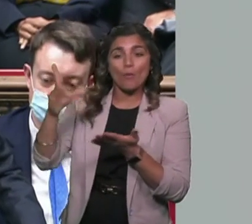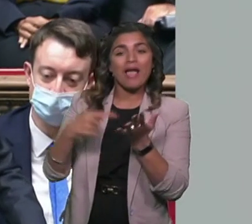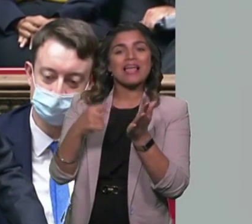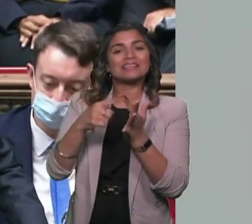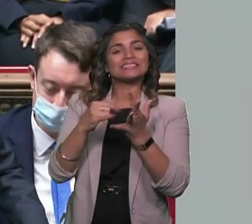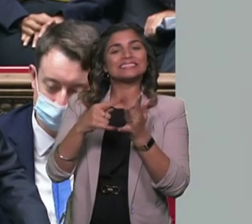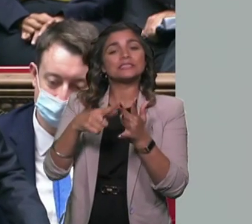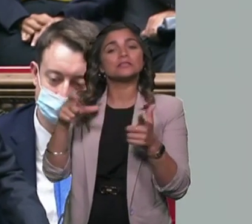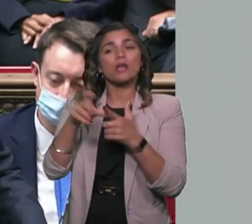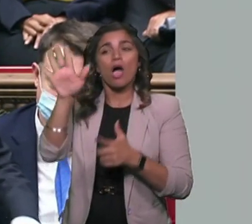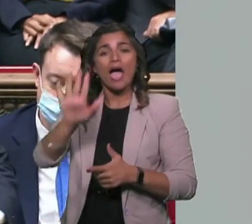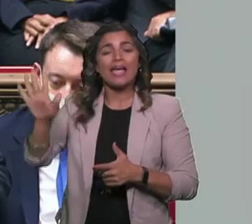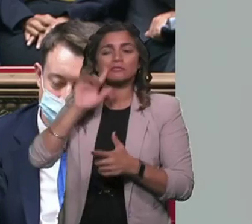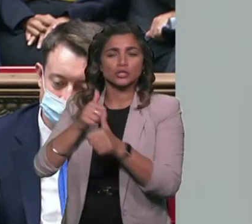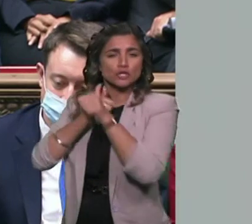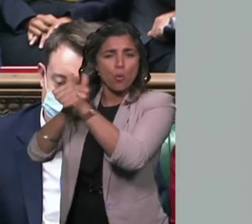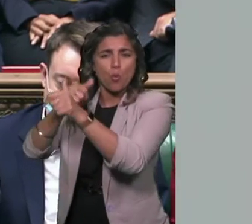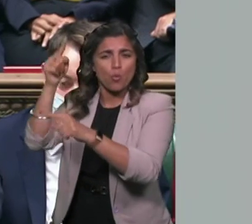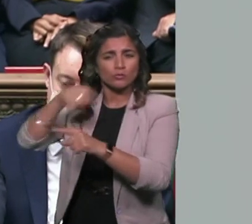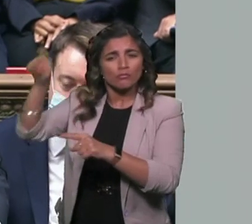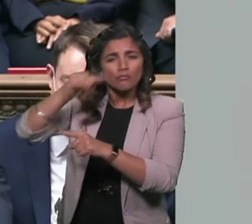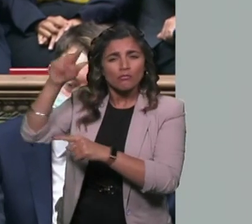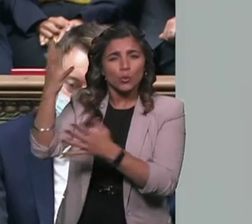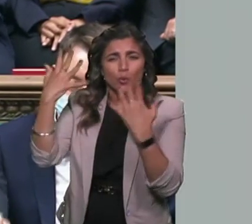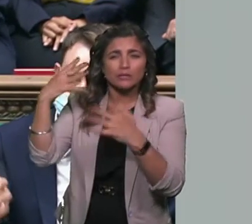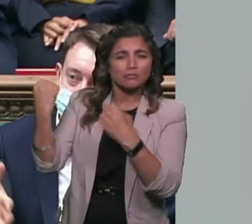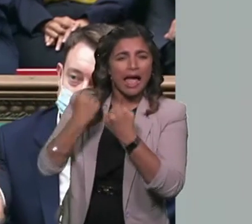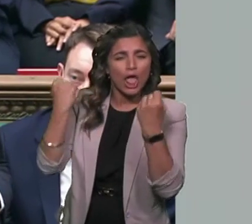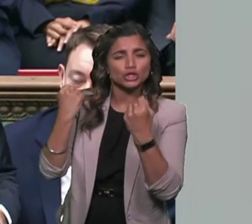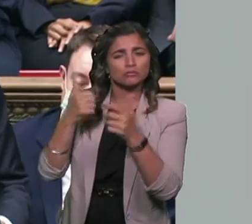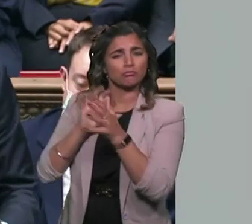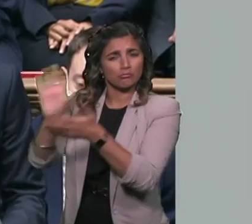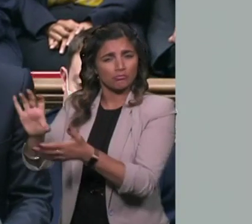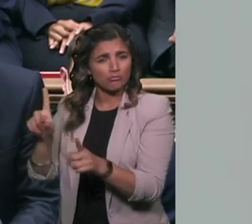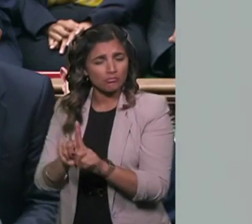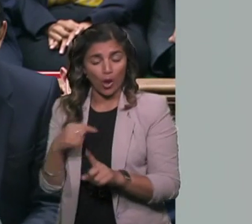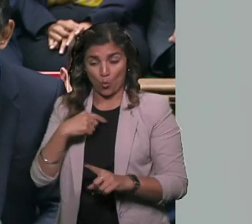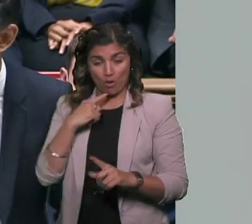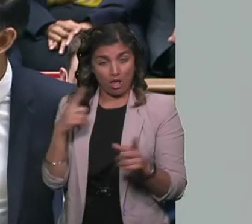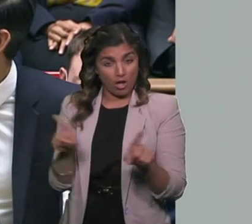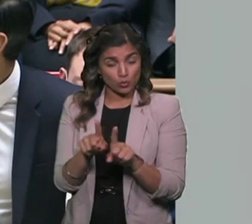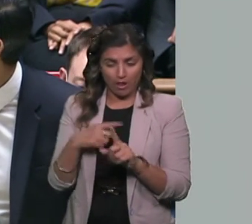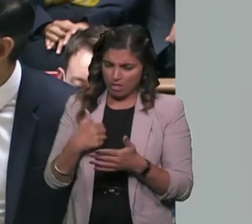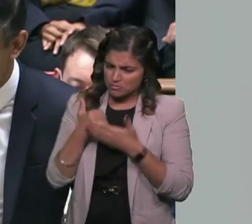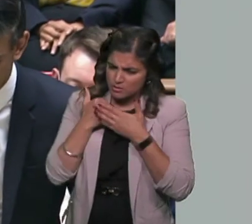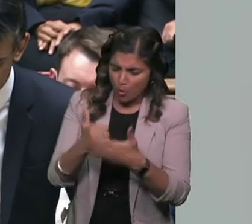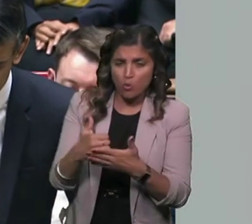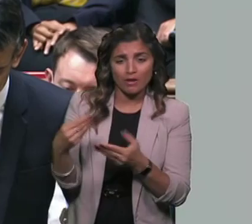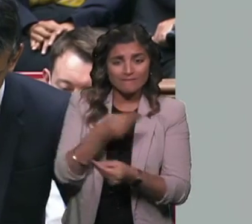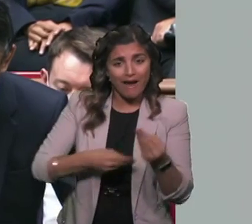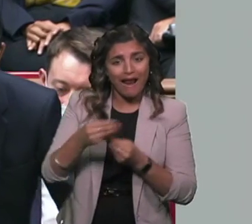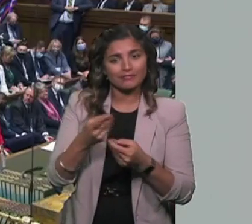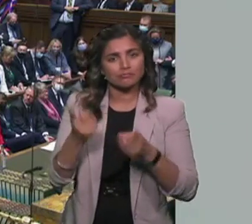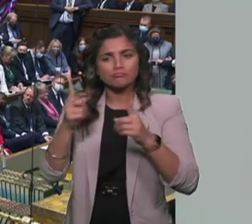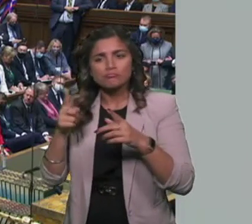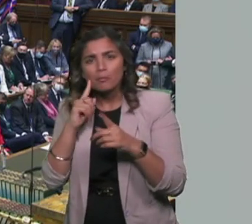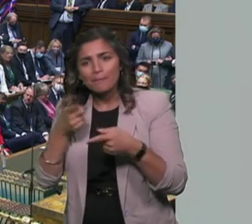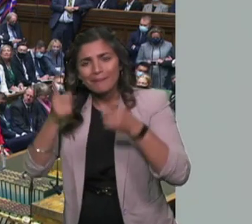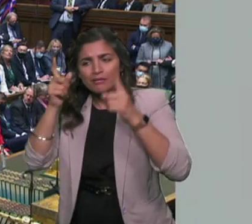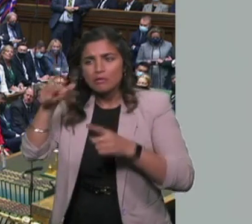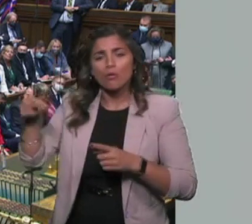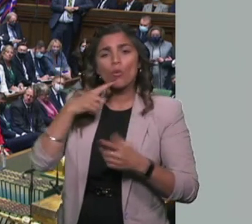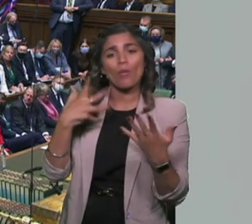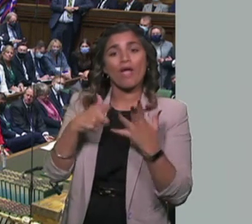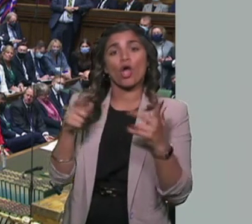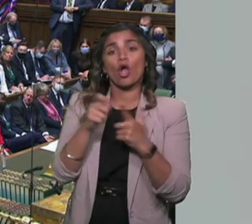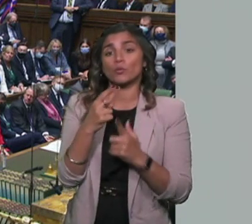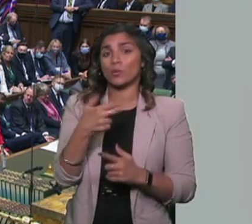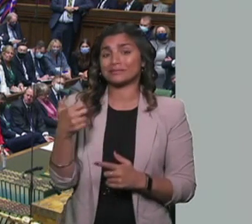To build on this work, one week today I will be hosting global finance ministers and businesses at COP26.